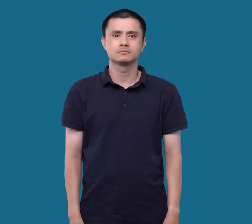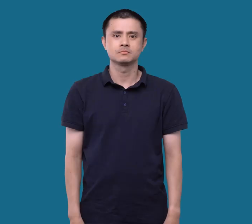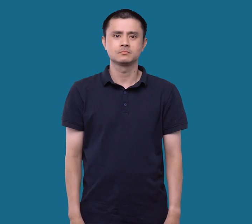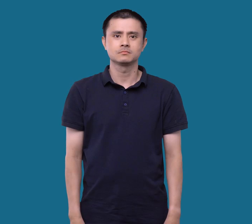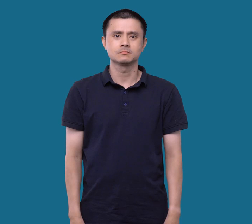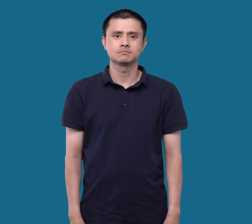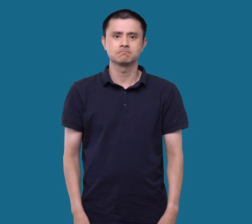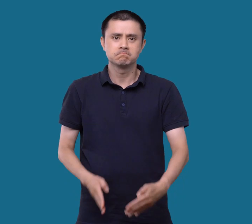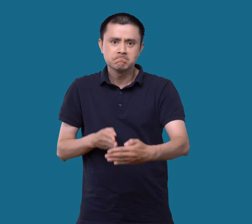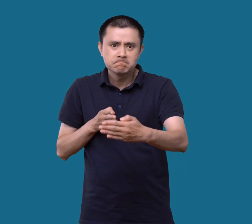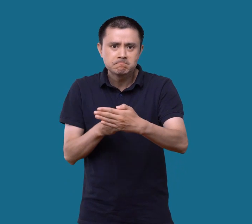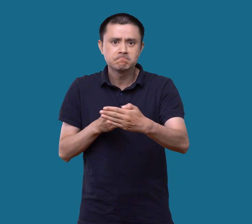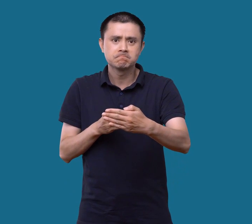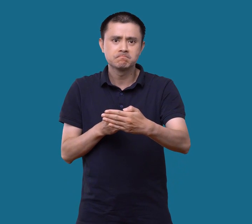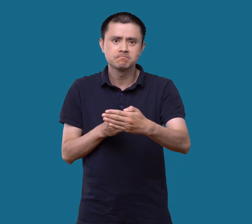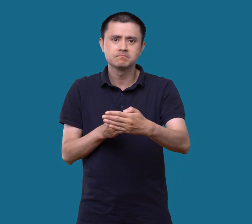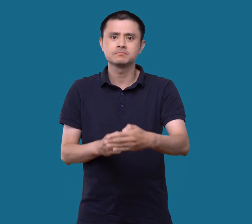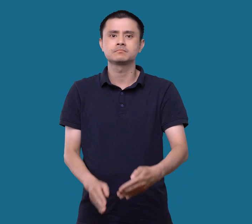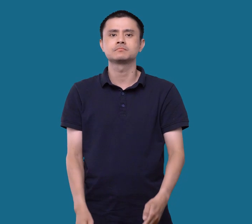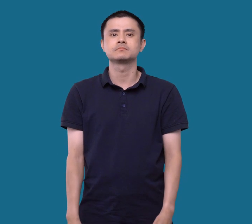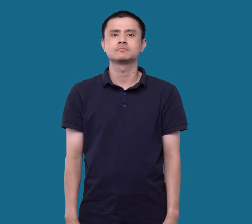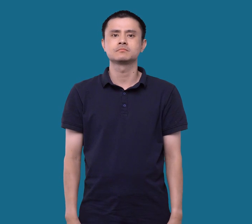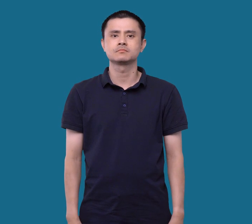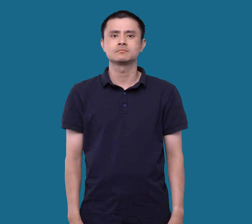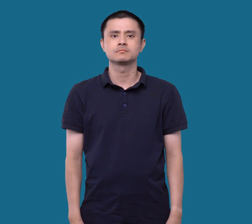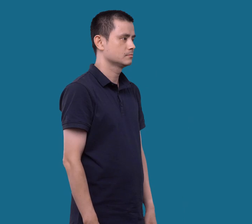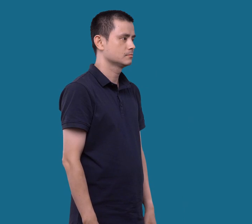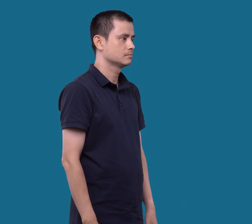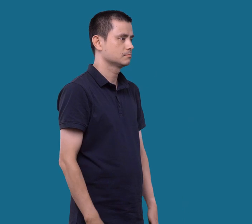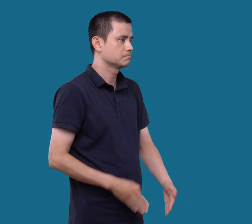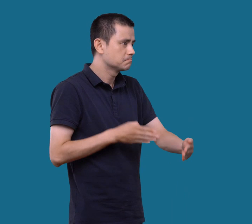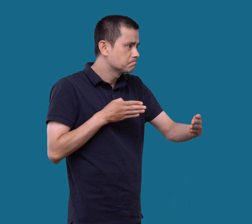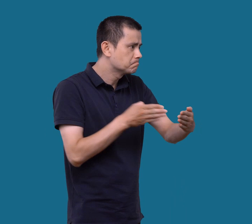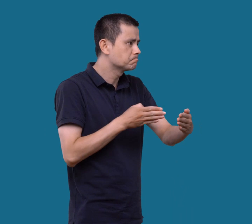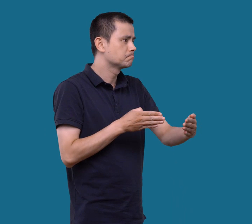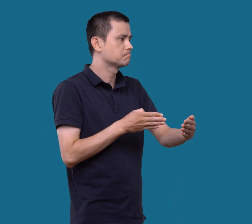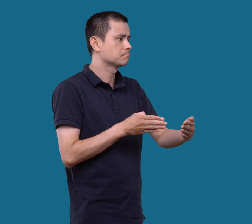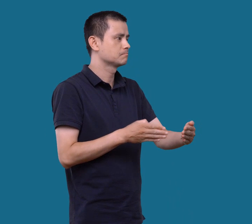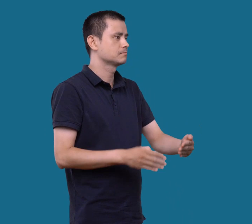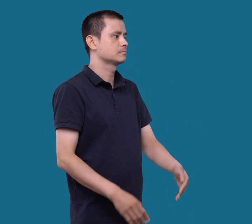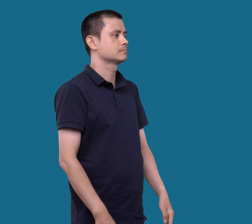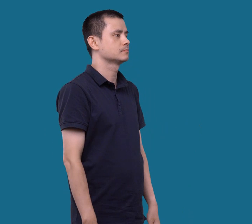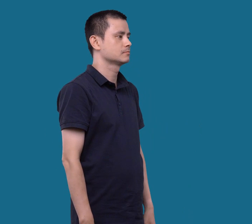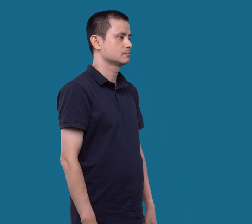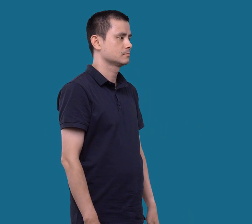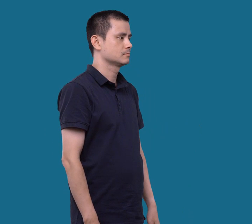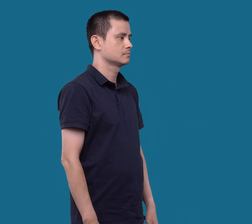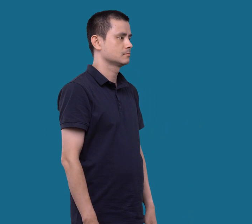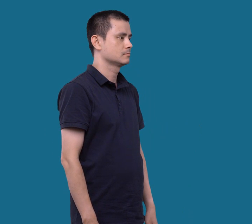ngăn cản